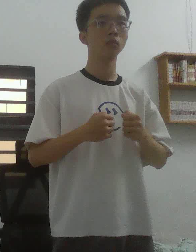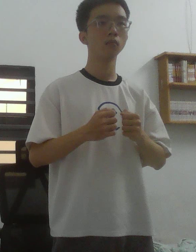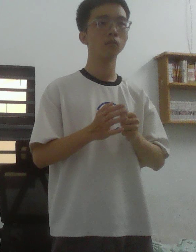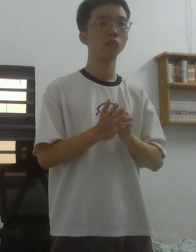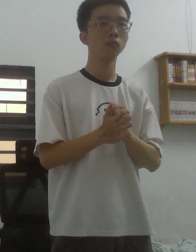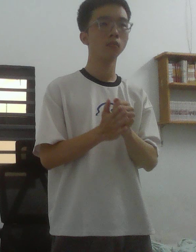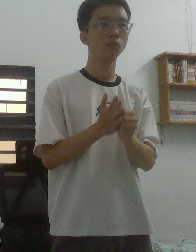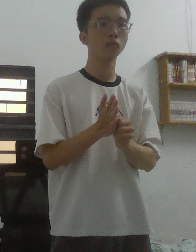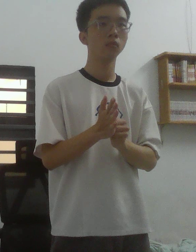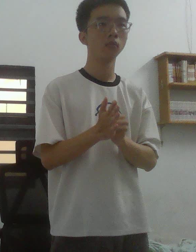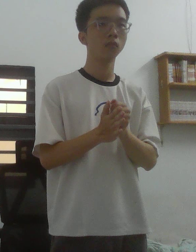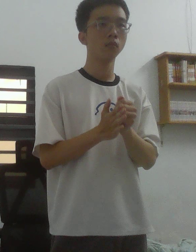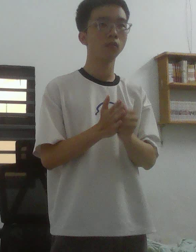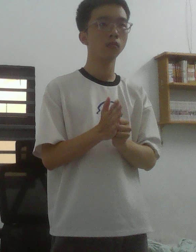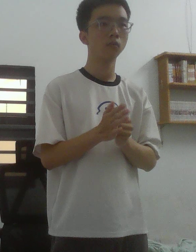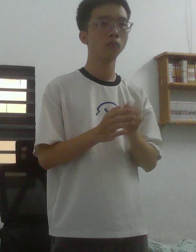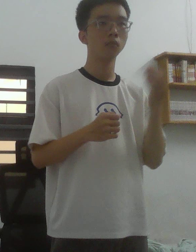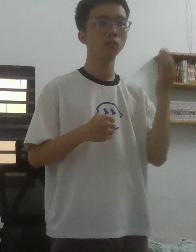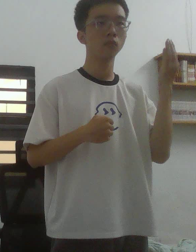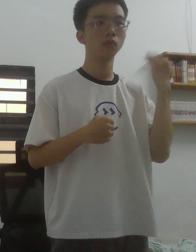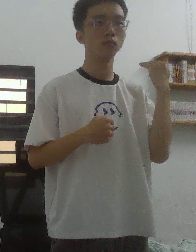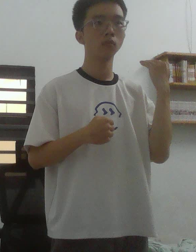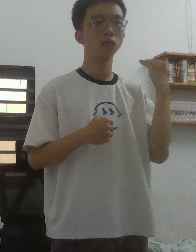thang truoc